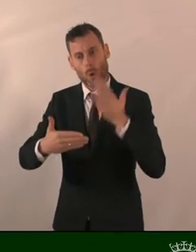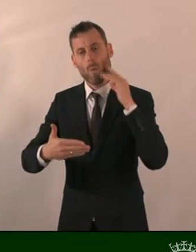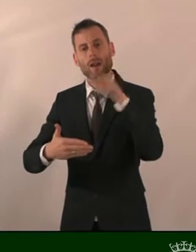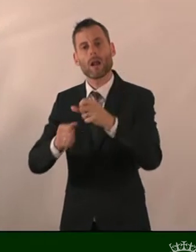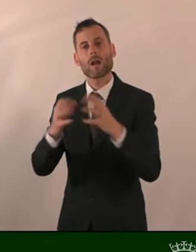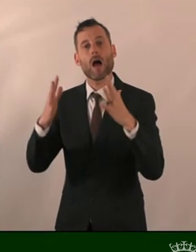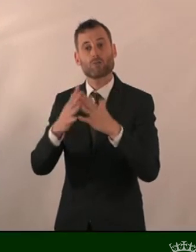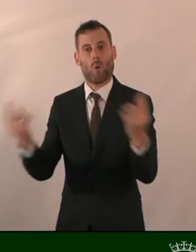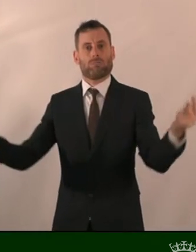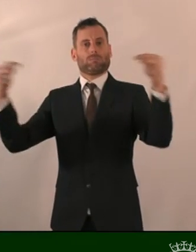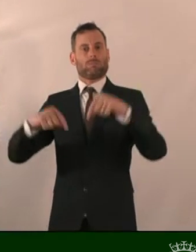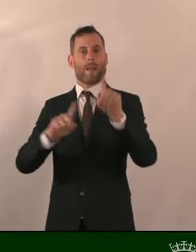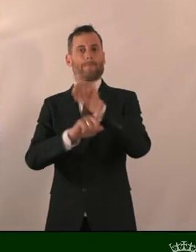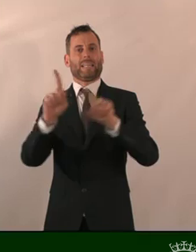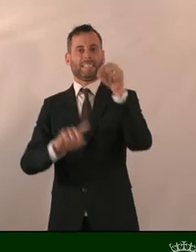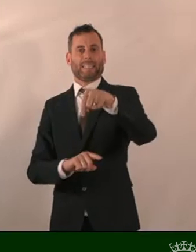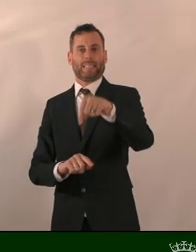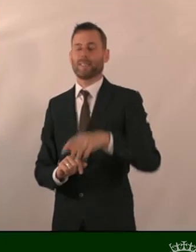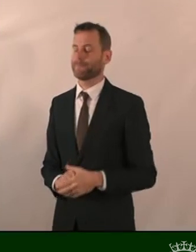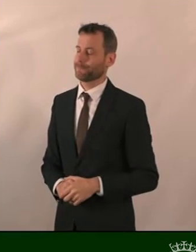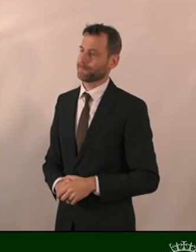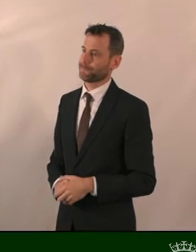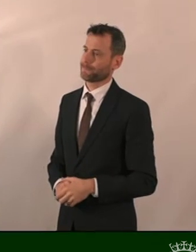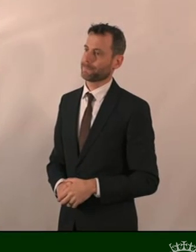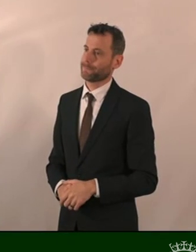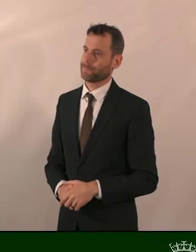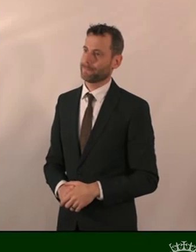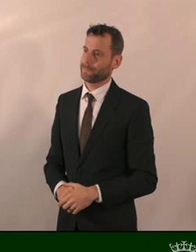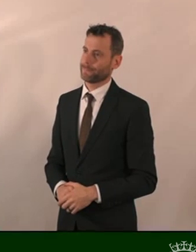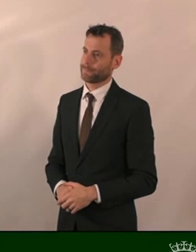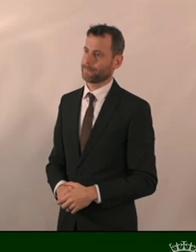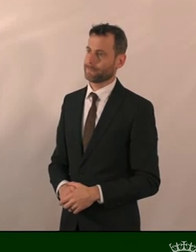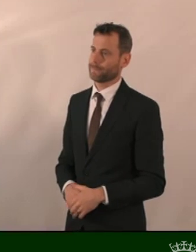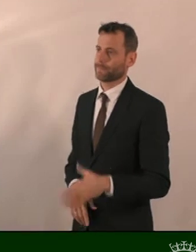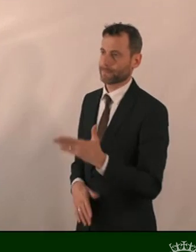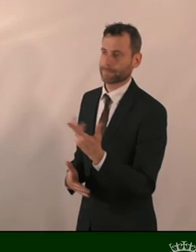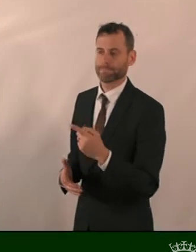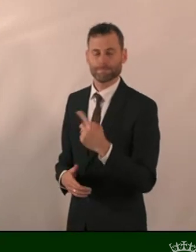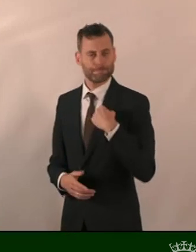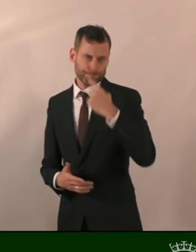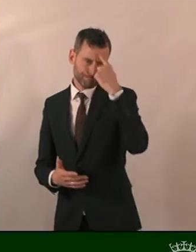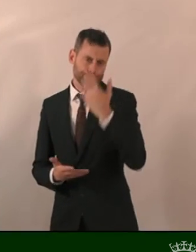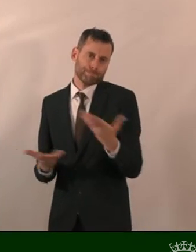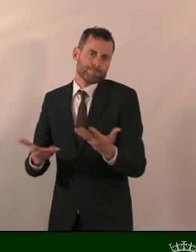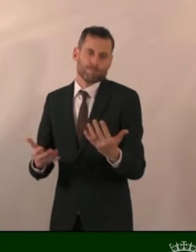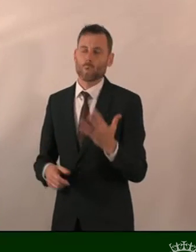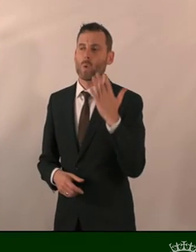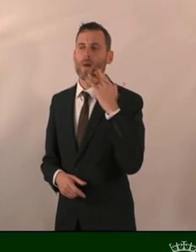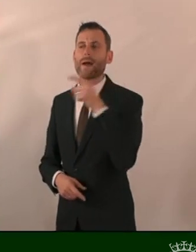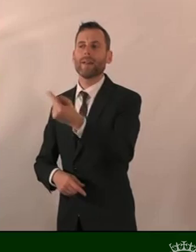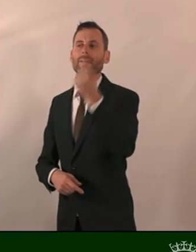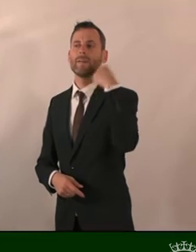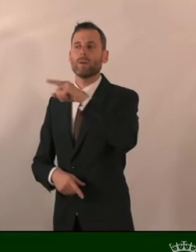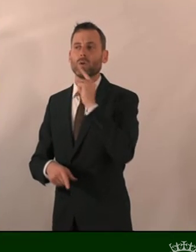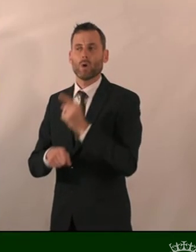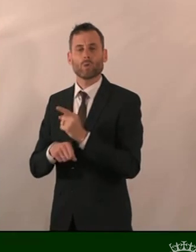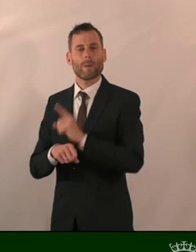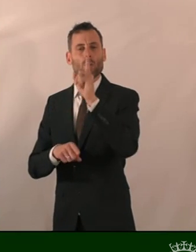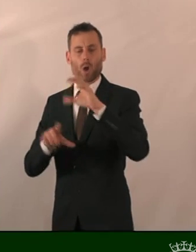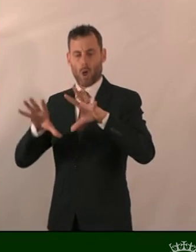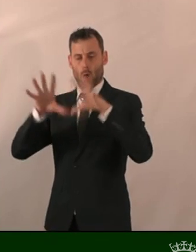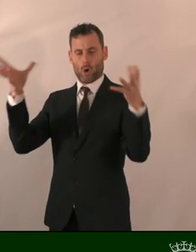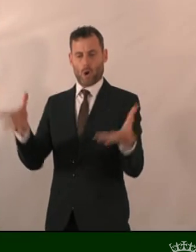My right honourable Friend will no doubt remember with the same fondness the conversations that we had when he was outlining his plan for global Britain.